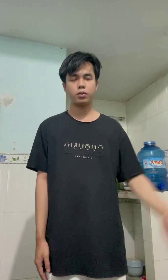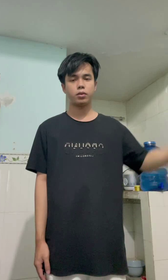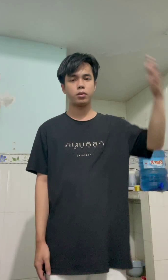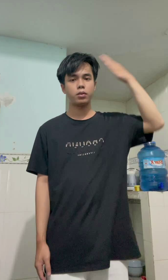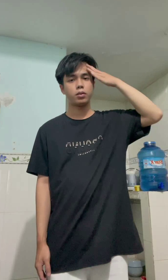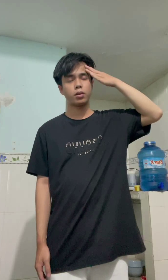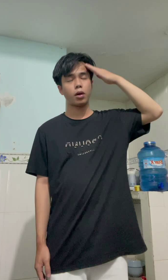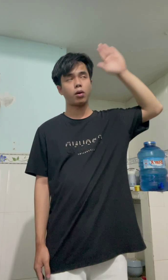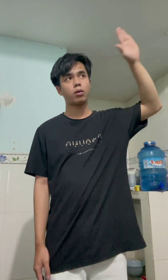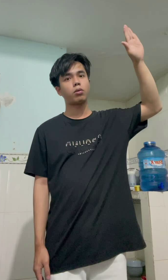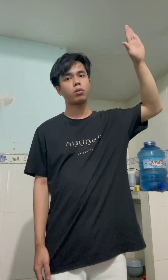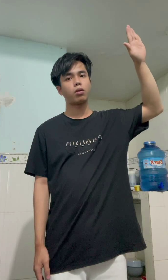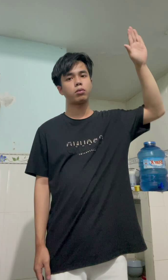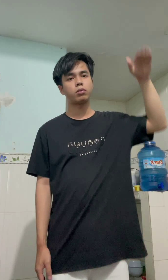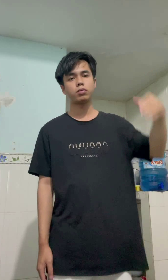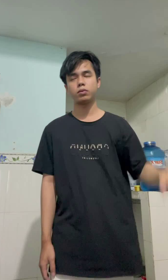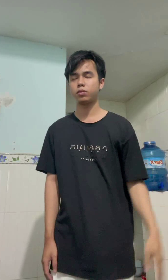khong biet